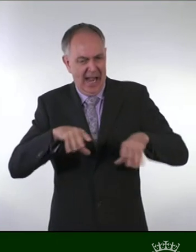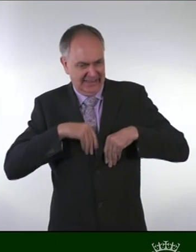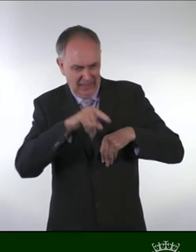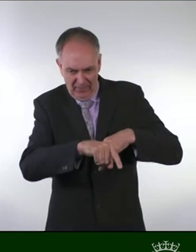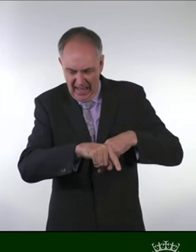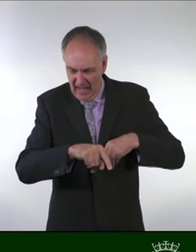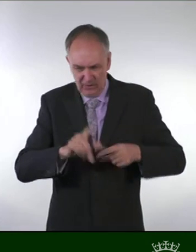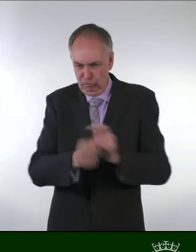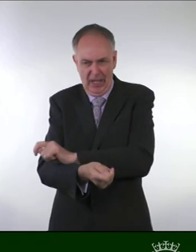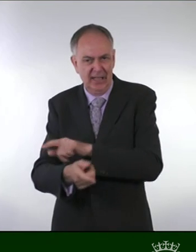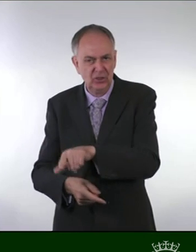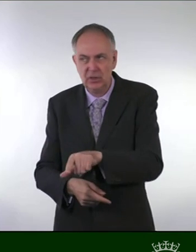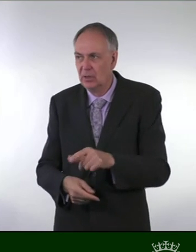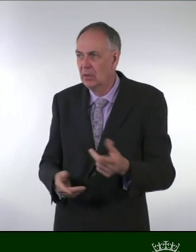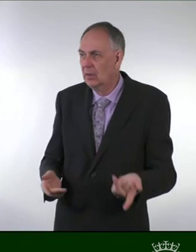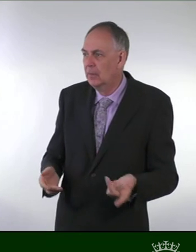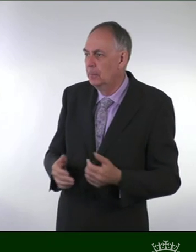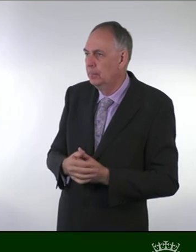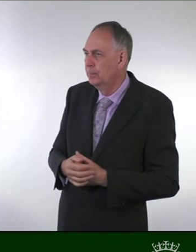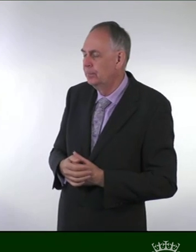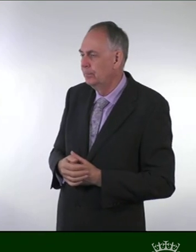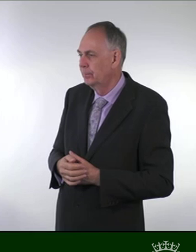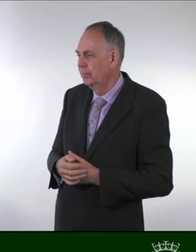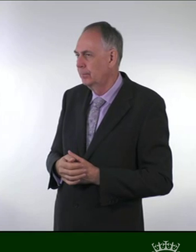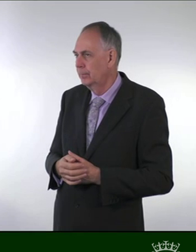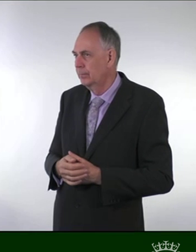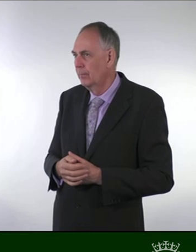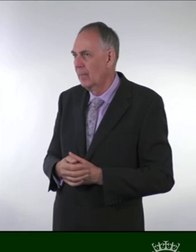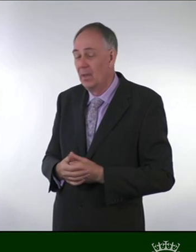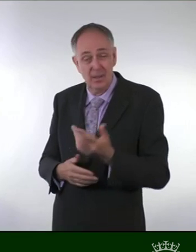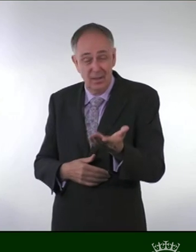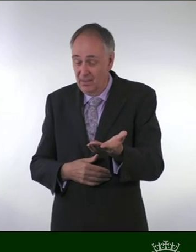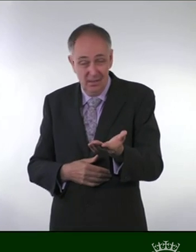The next day, today, they are going to tell their troops to do the exact opposite.